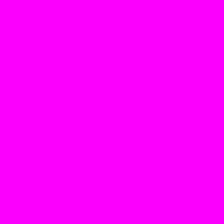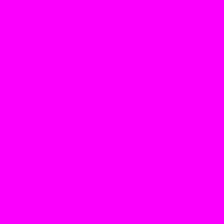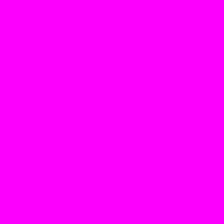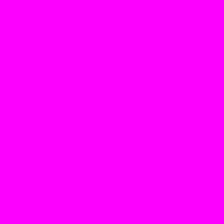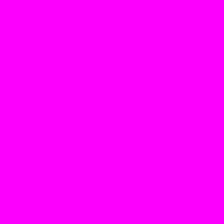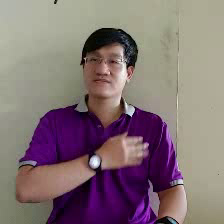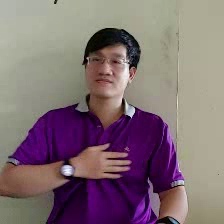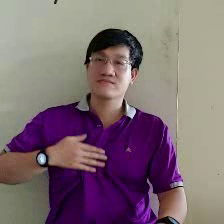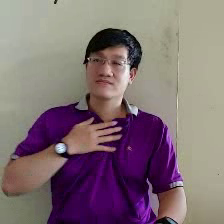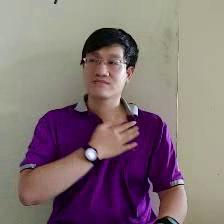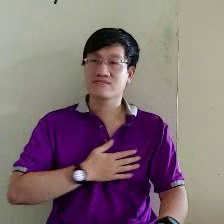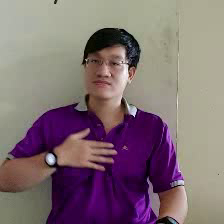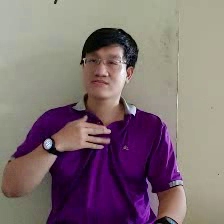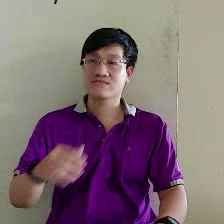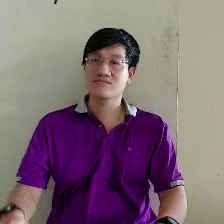Ăn mừng